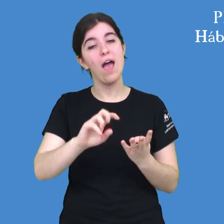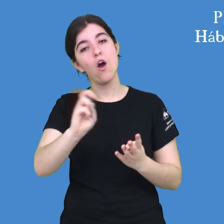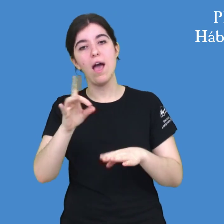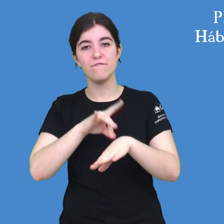otro